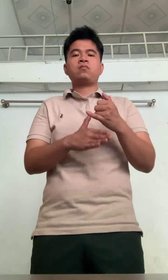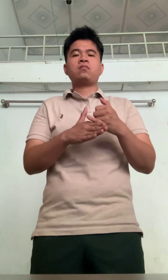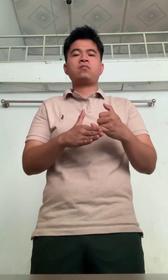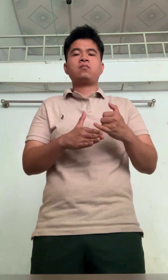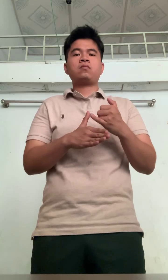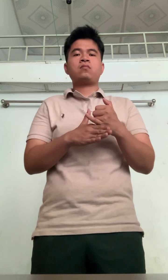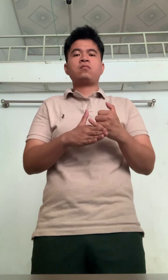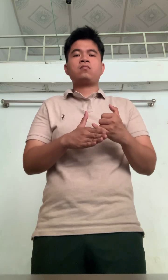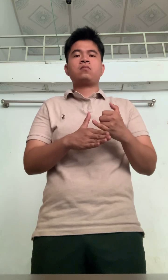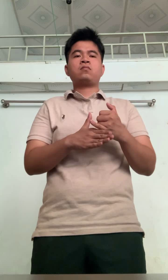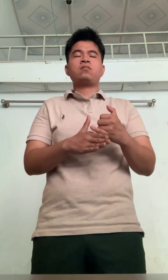cuoi thang